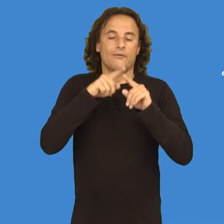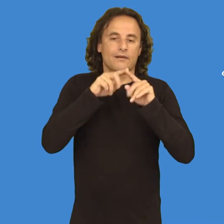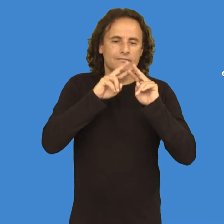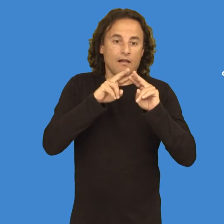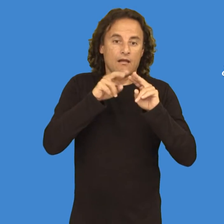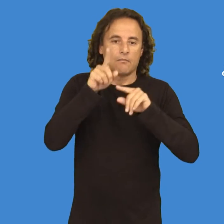revisar